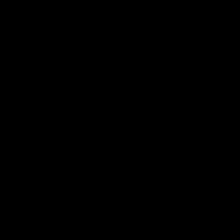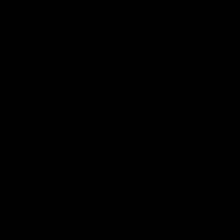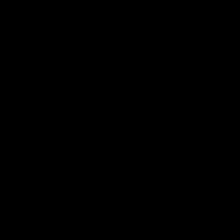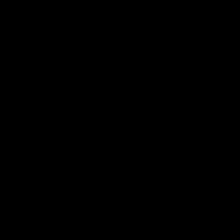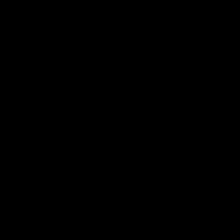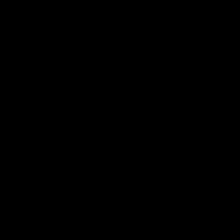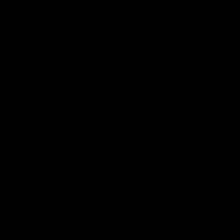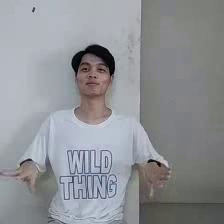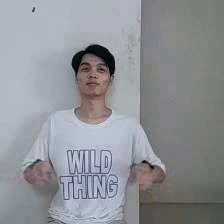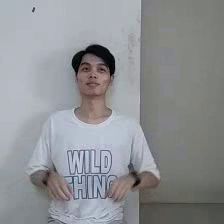Thất lạc